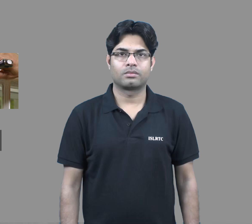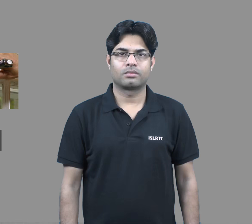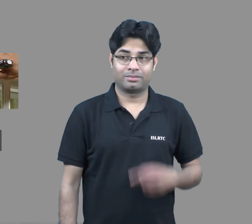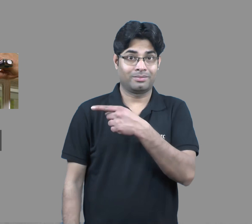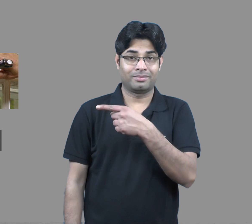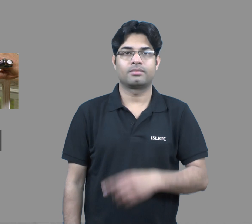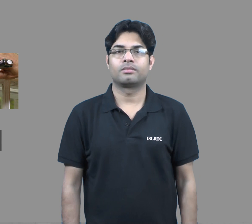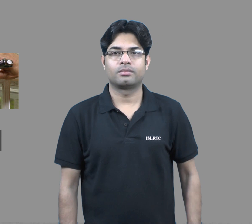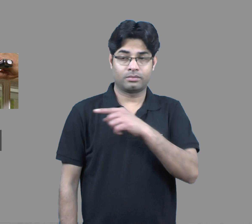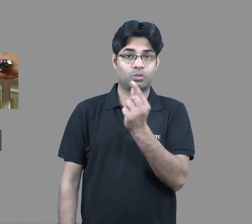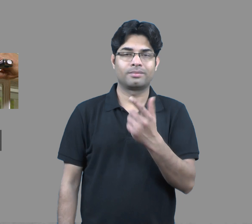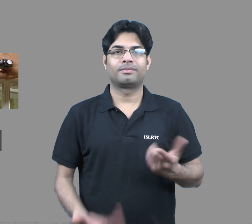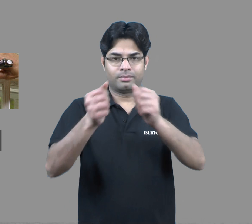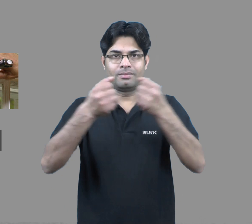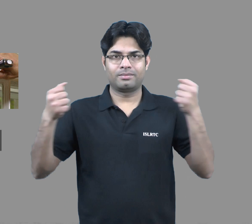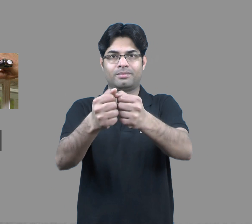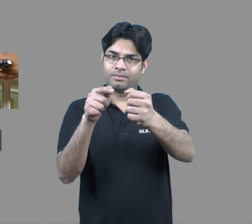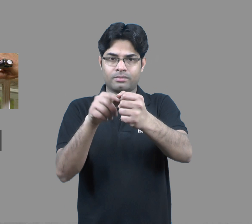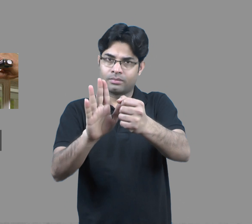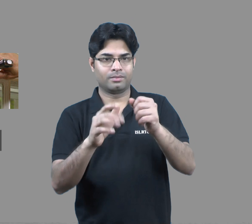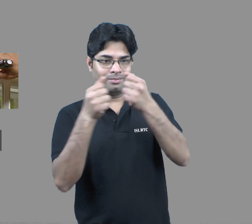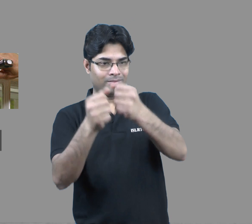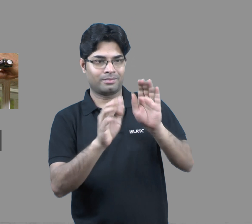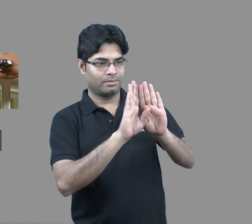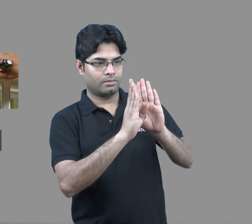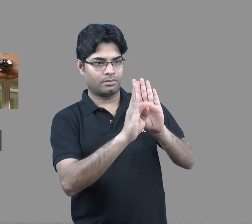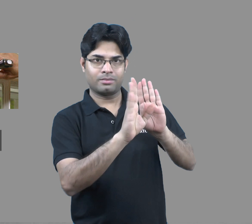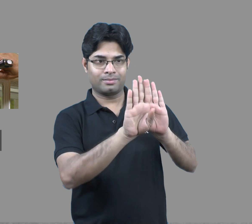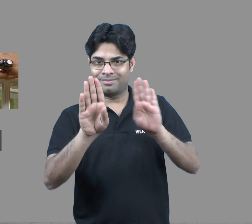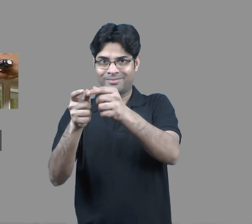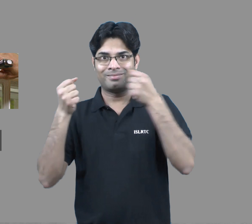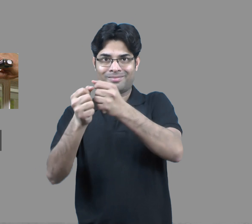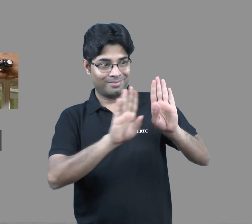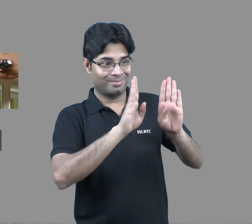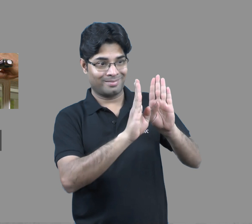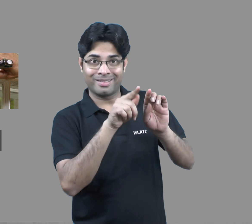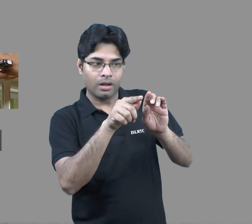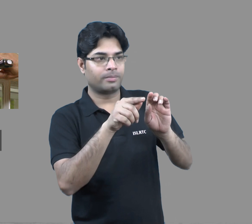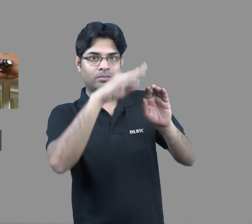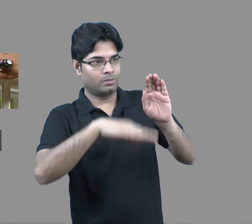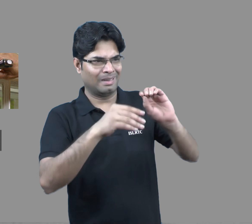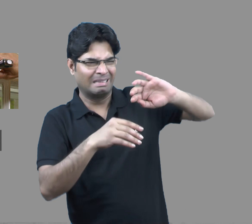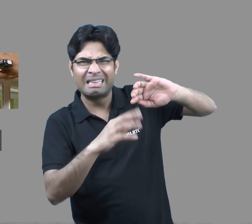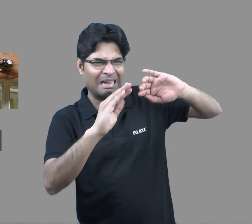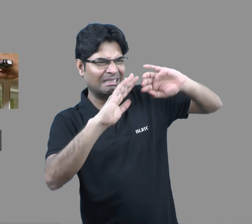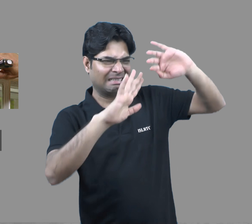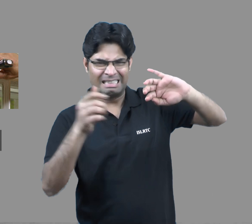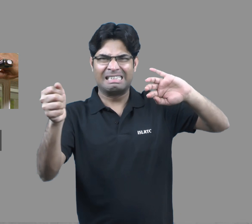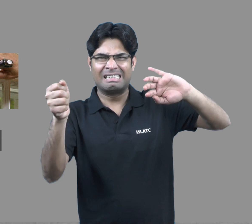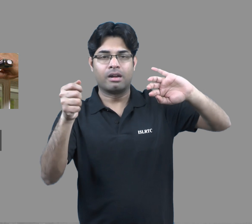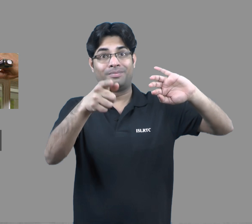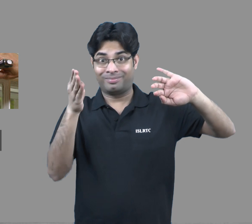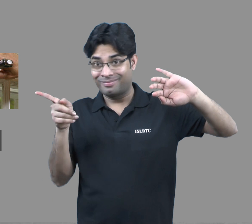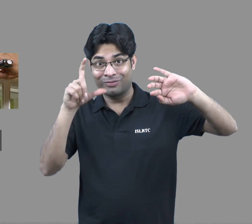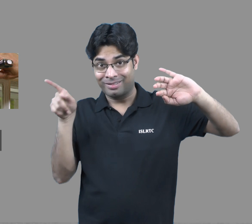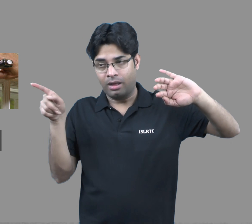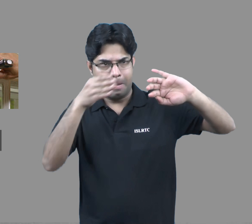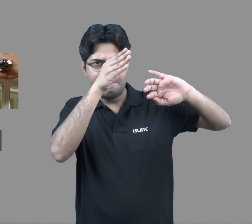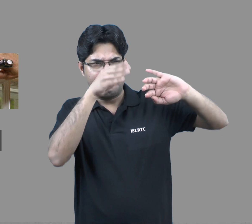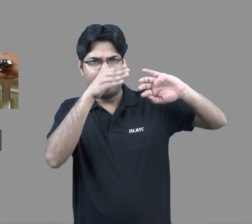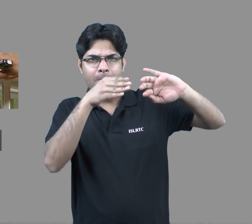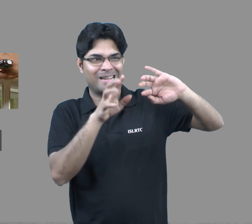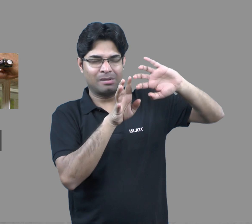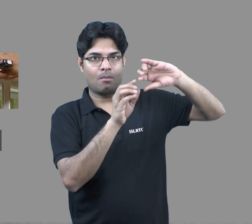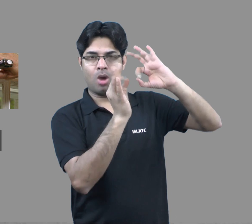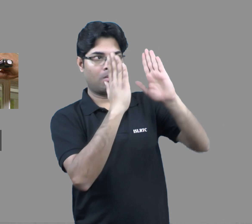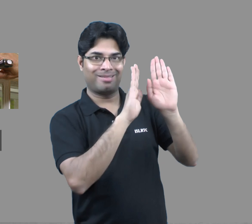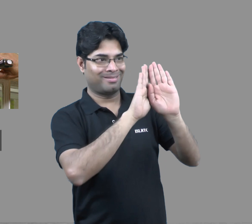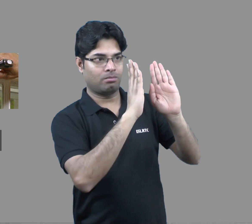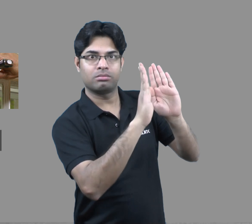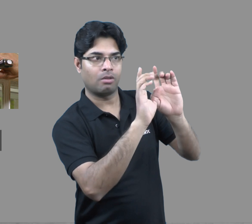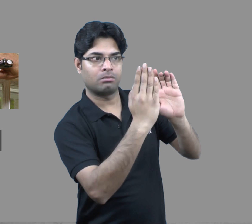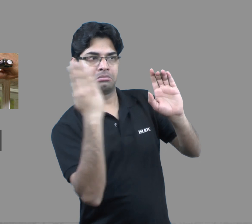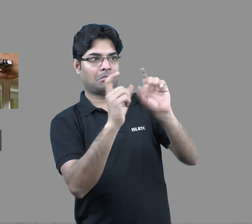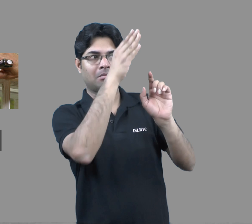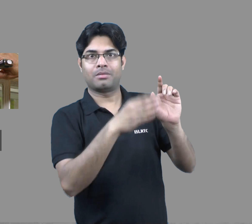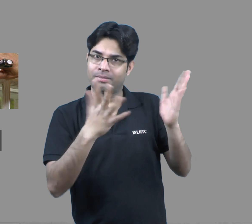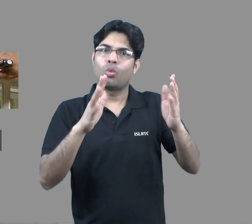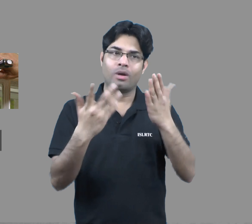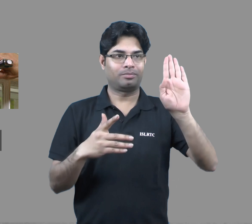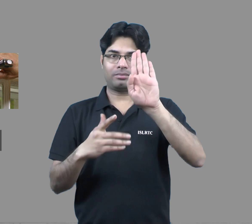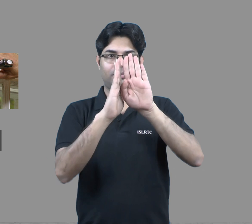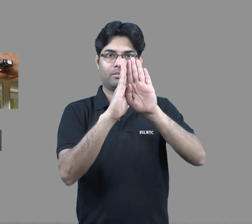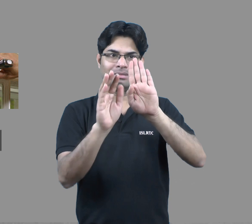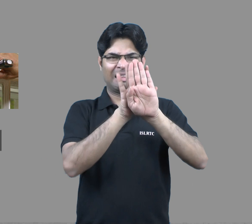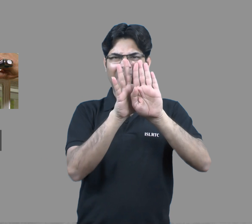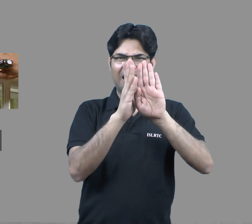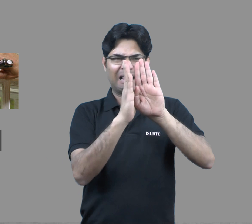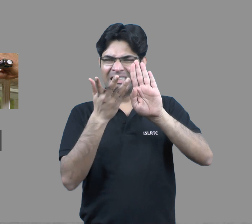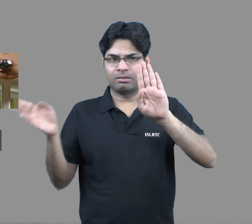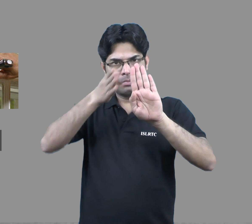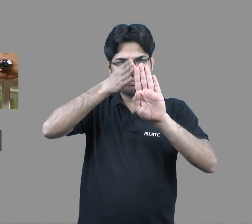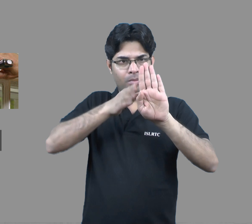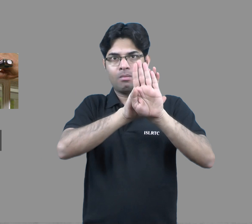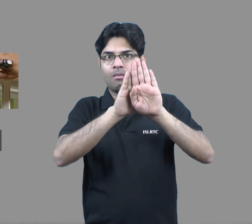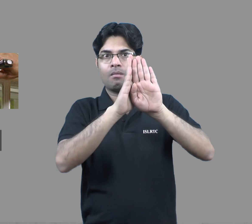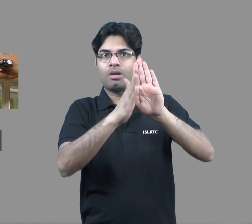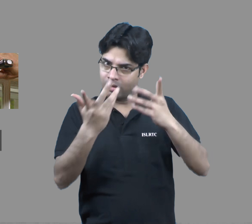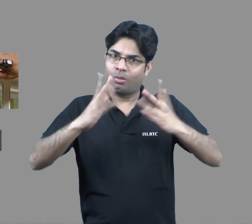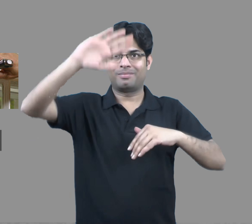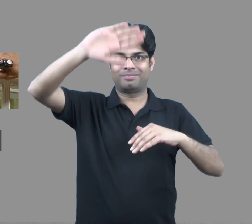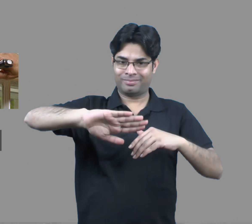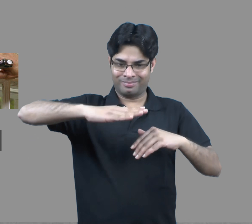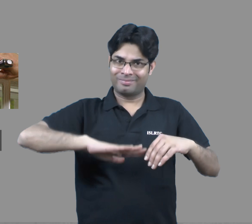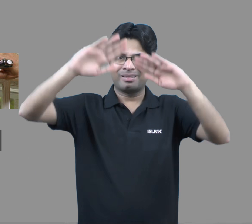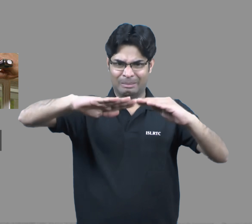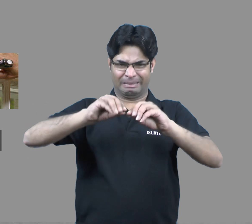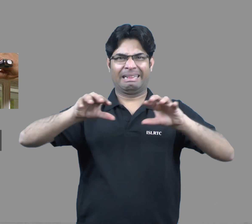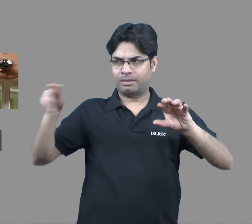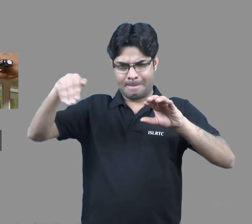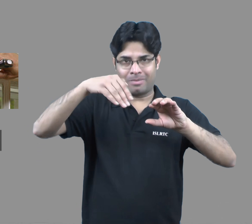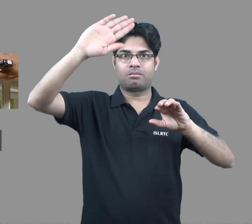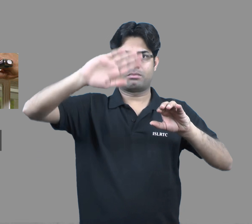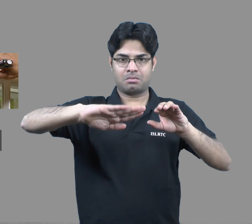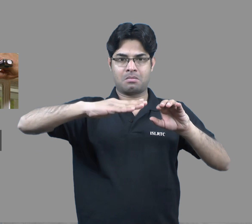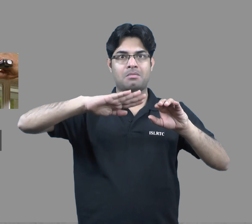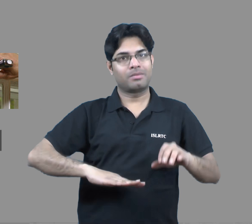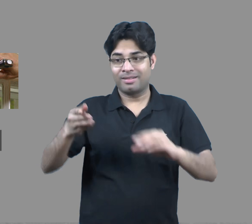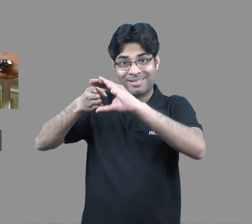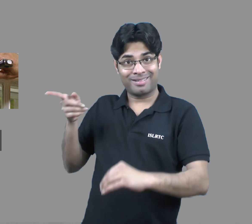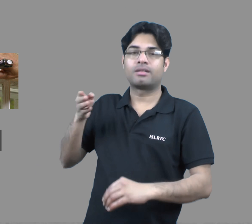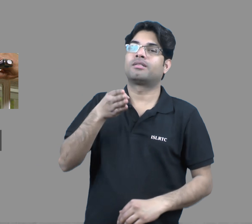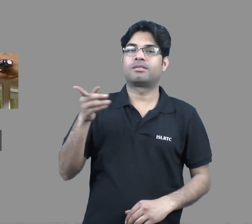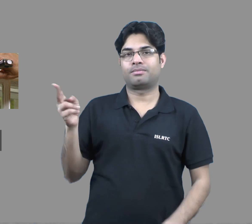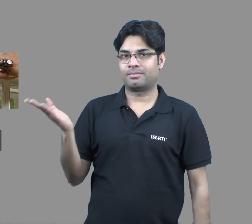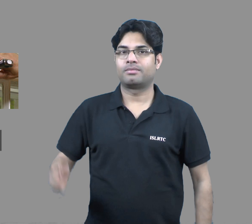Putty Knife